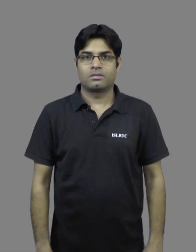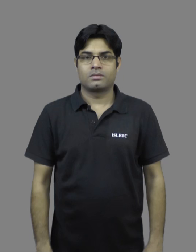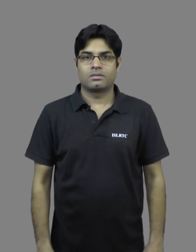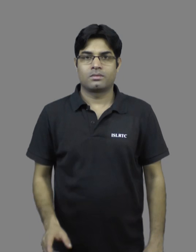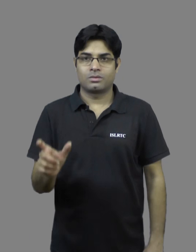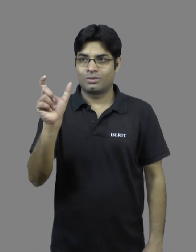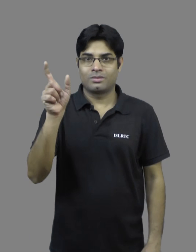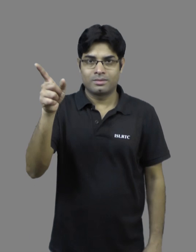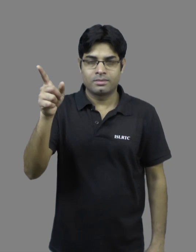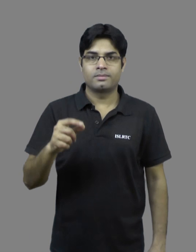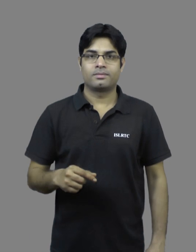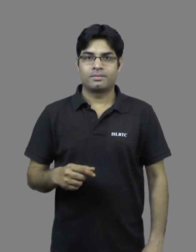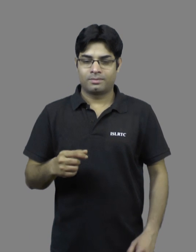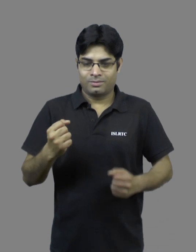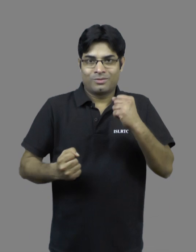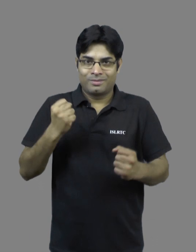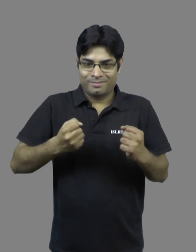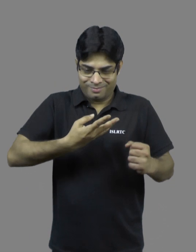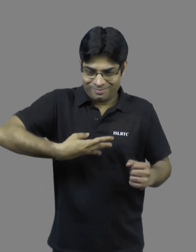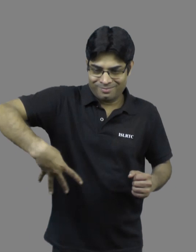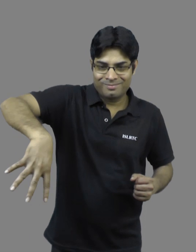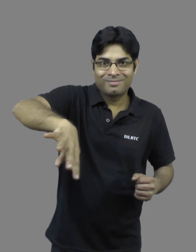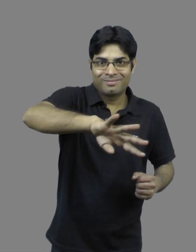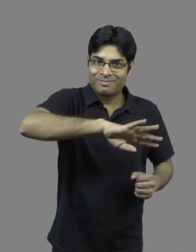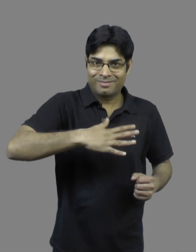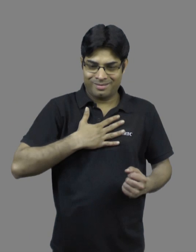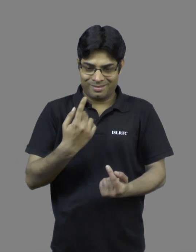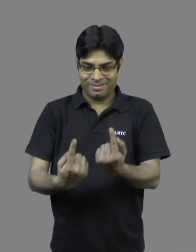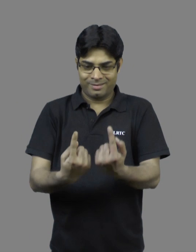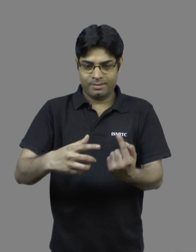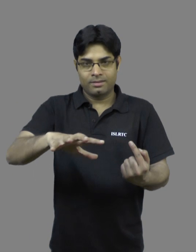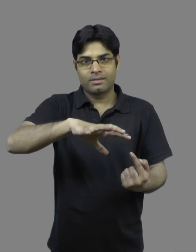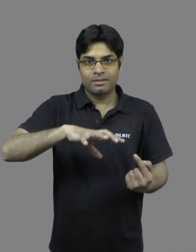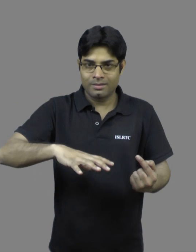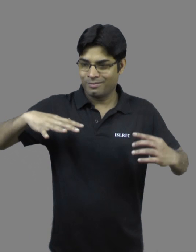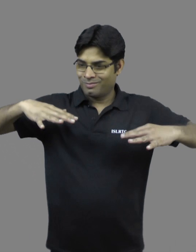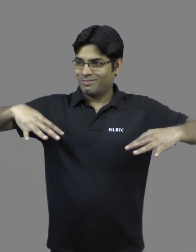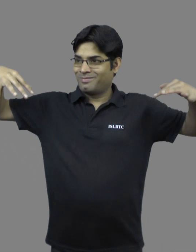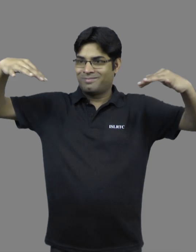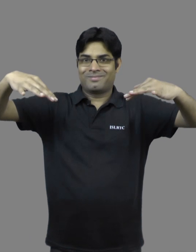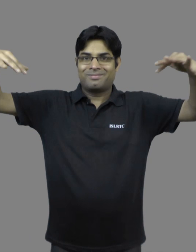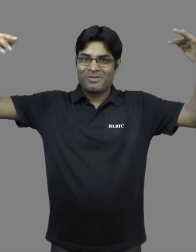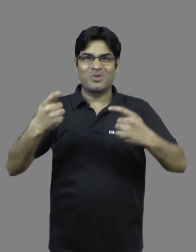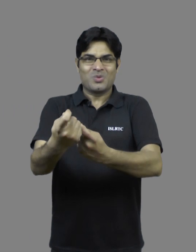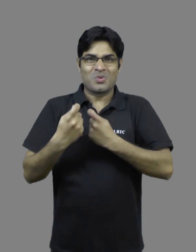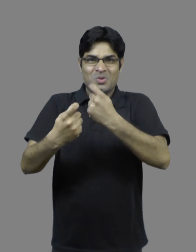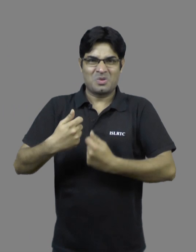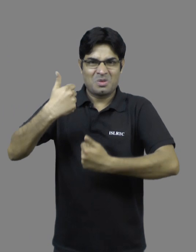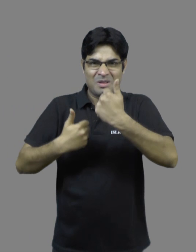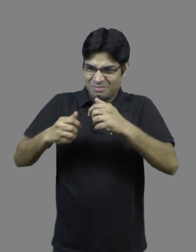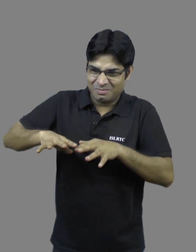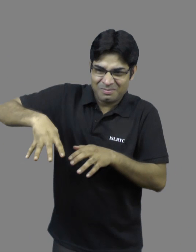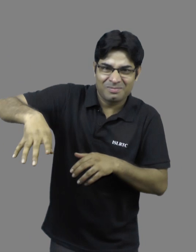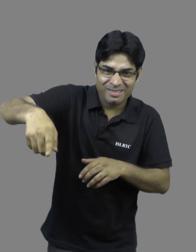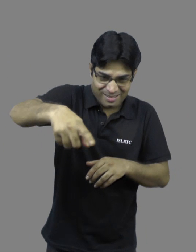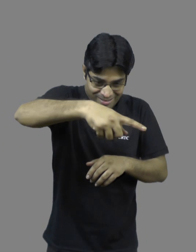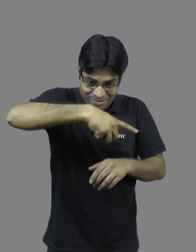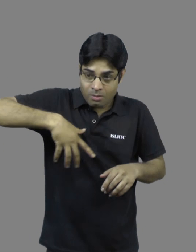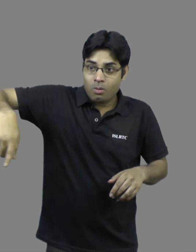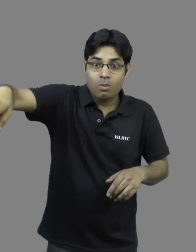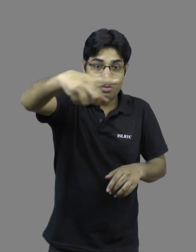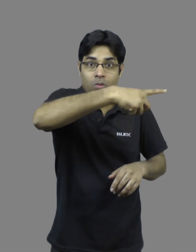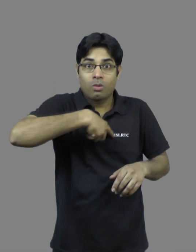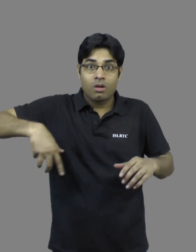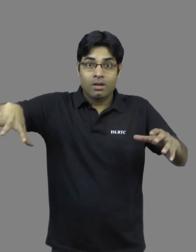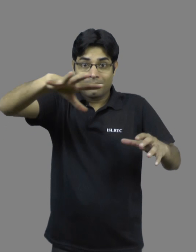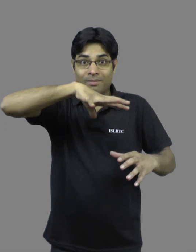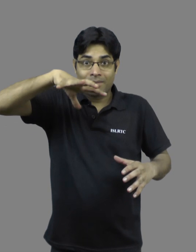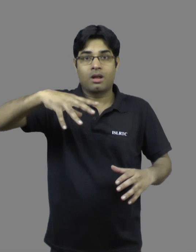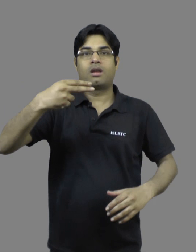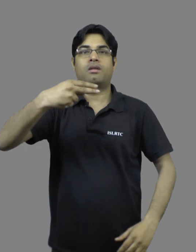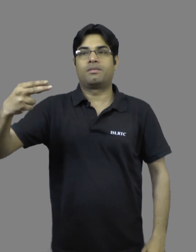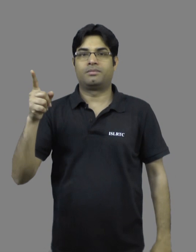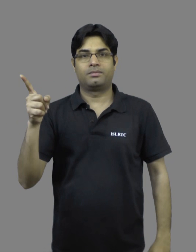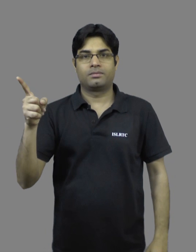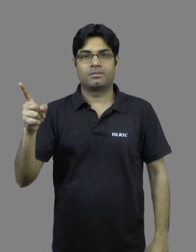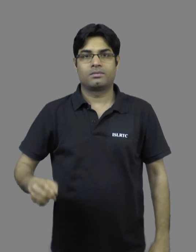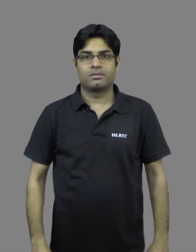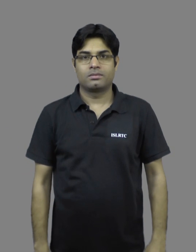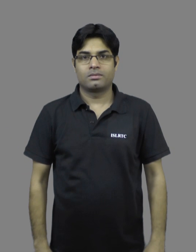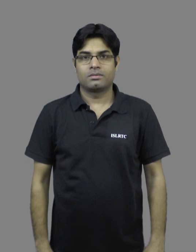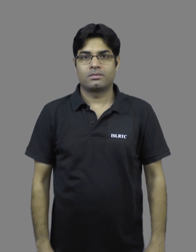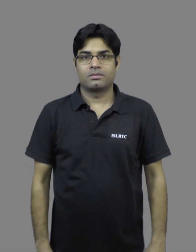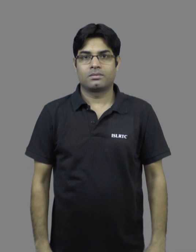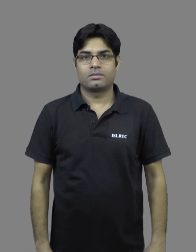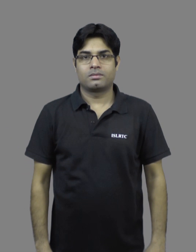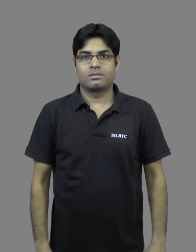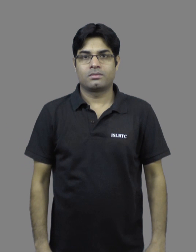Race Course